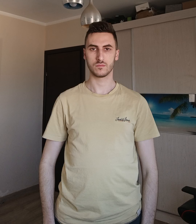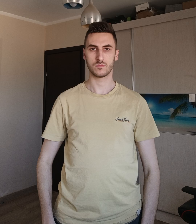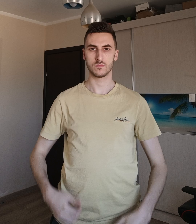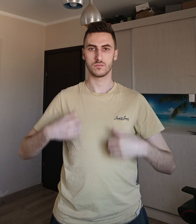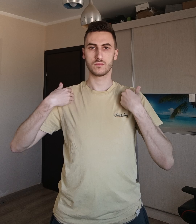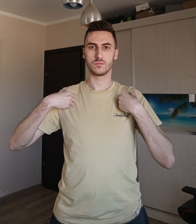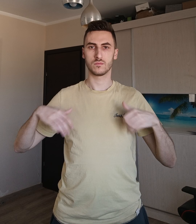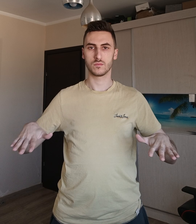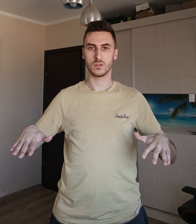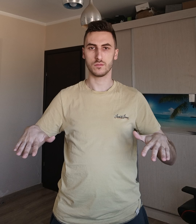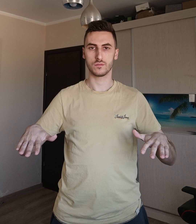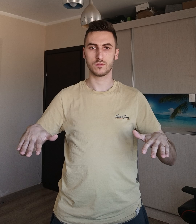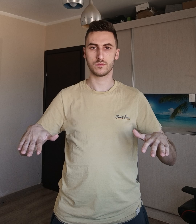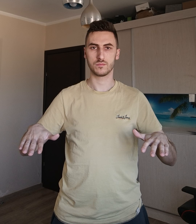עייף